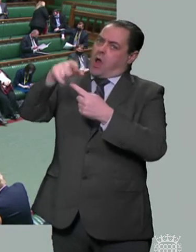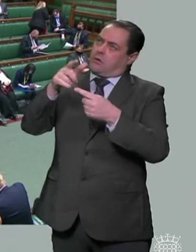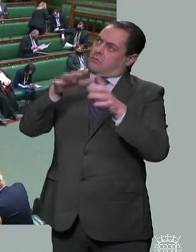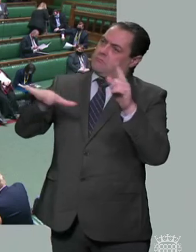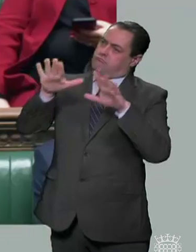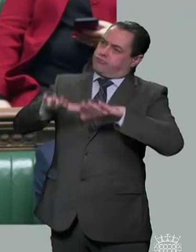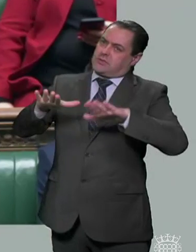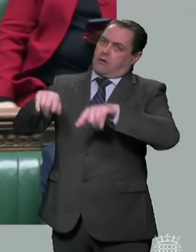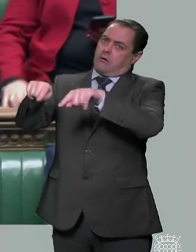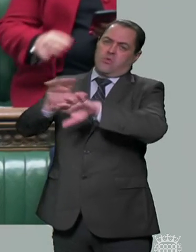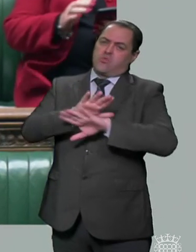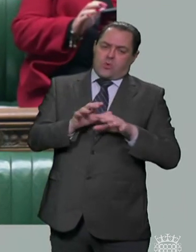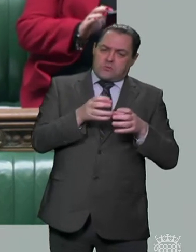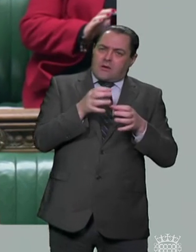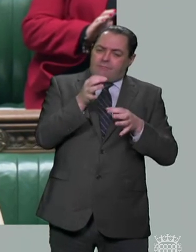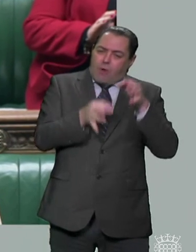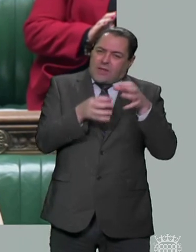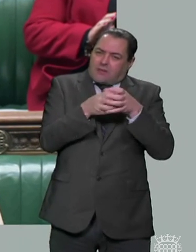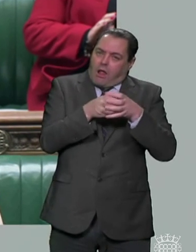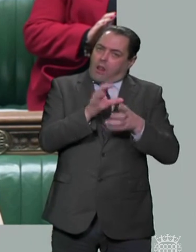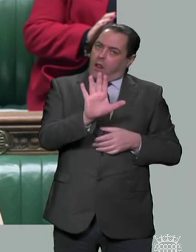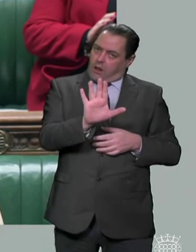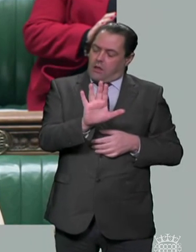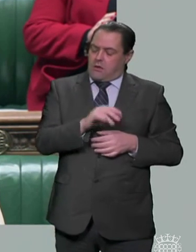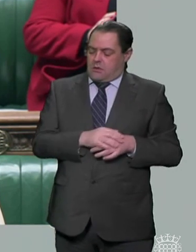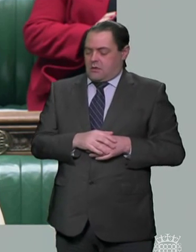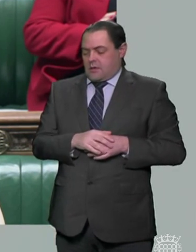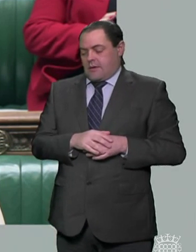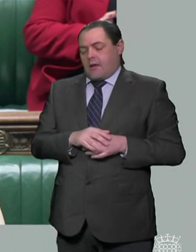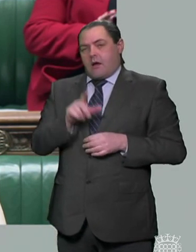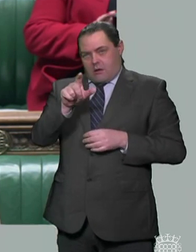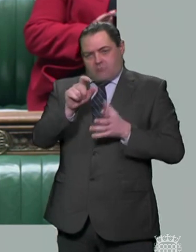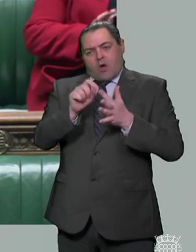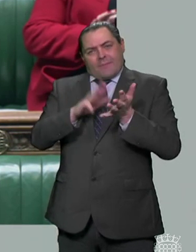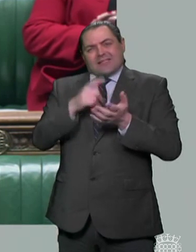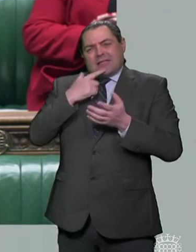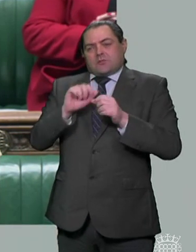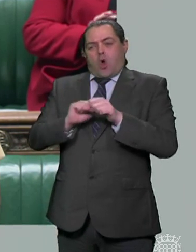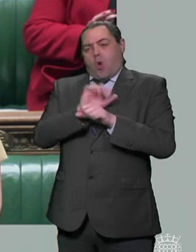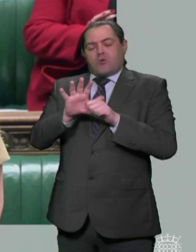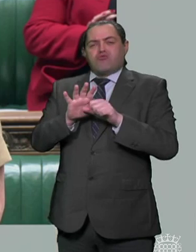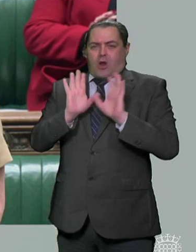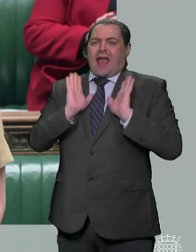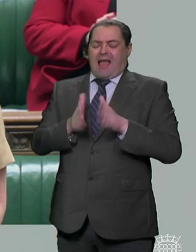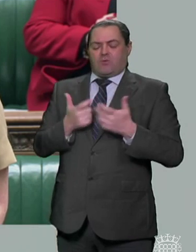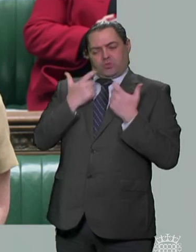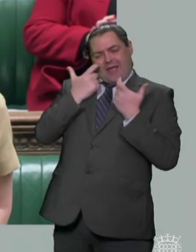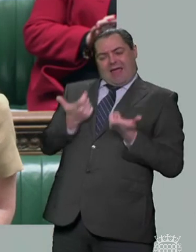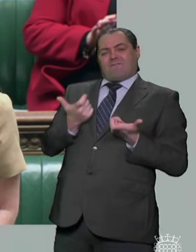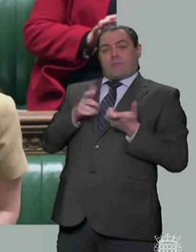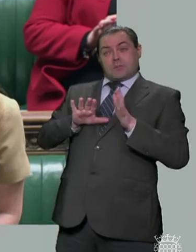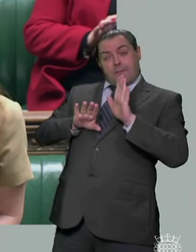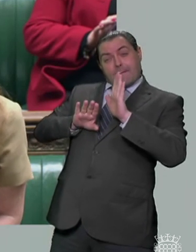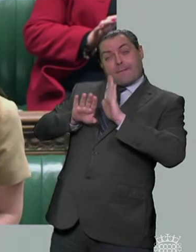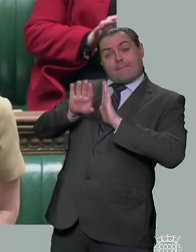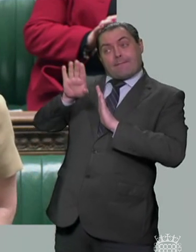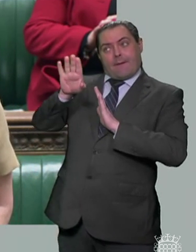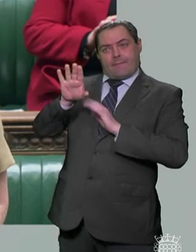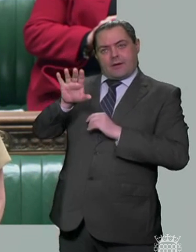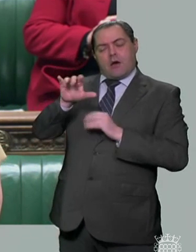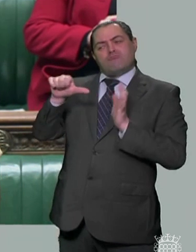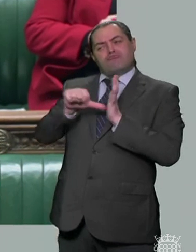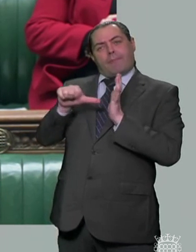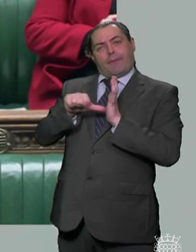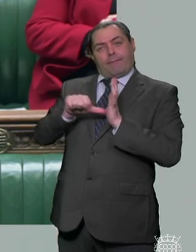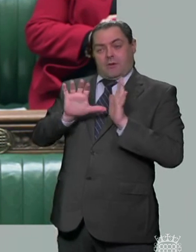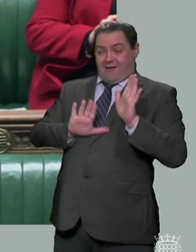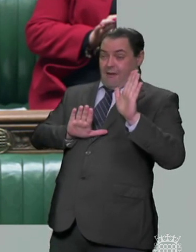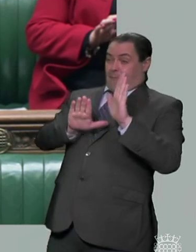The Prime Minister said that we have to ride out the omicron wave, but the NHS is not surfing; it is struggling to stay afloat.